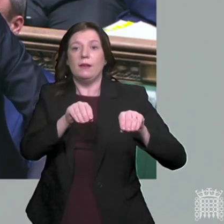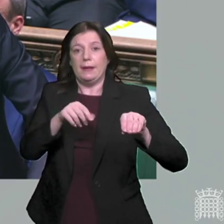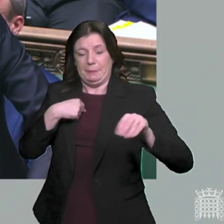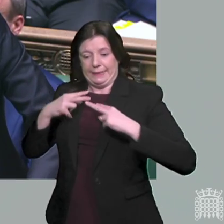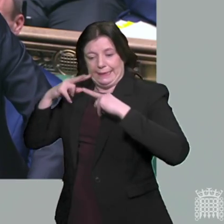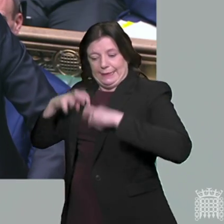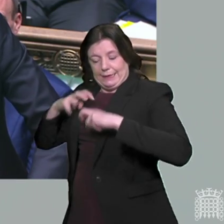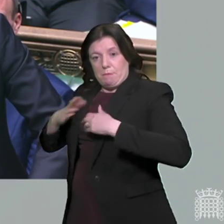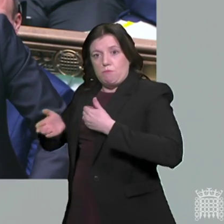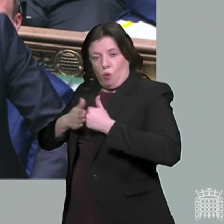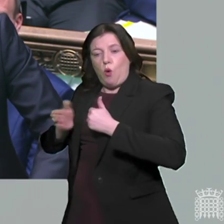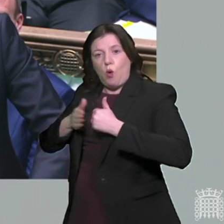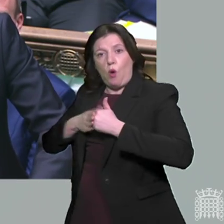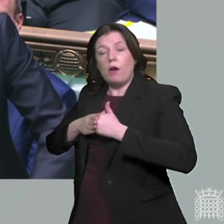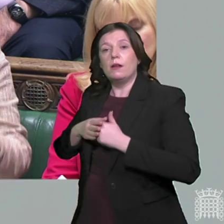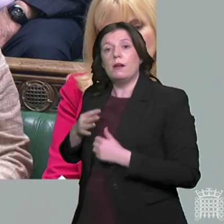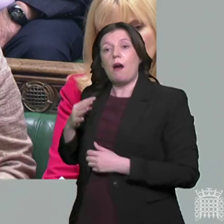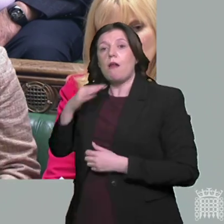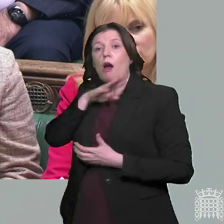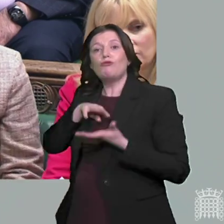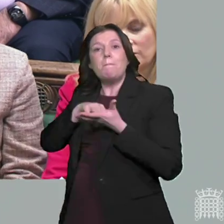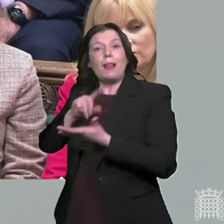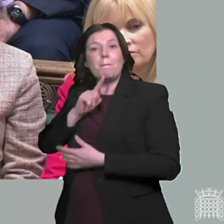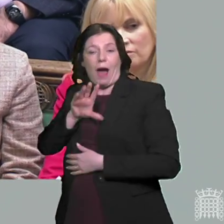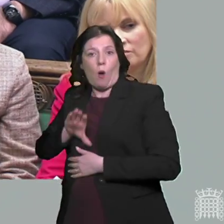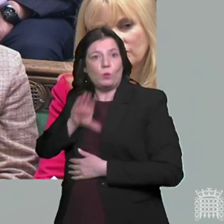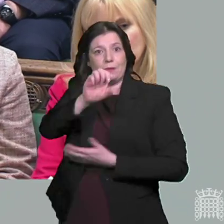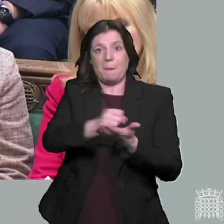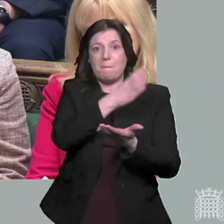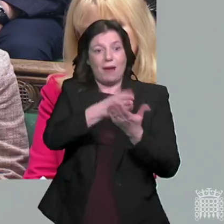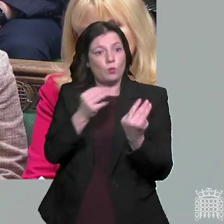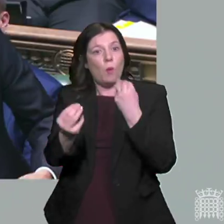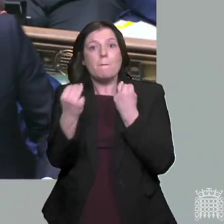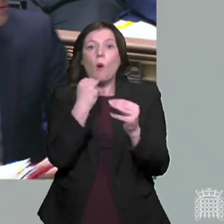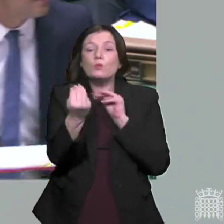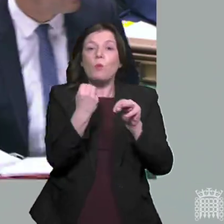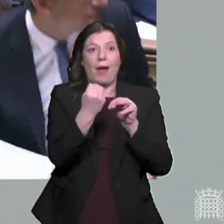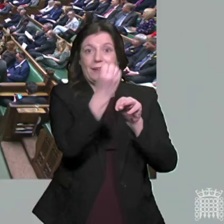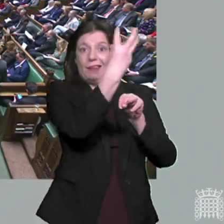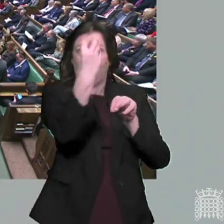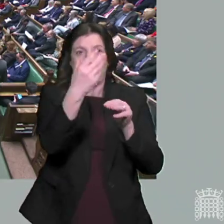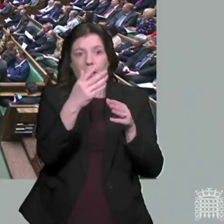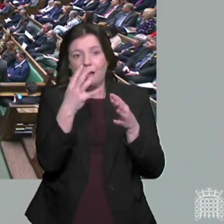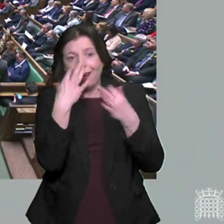In the meantime, we have committed almost £900 million for safety improvements across the entire network.